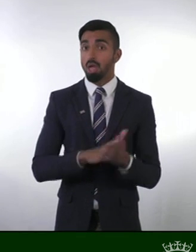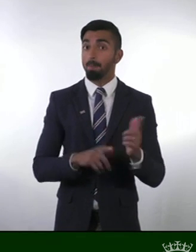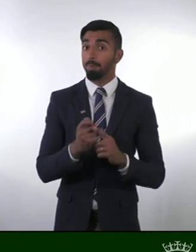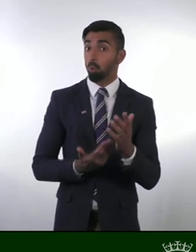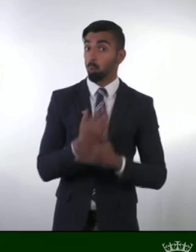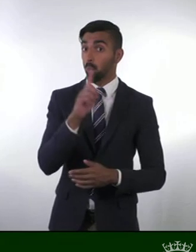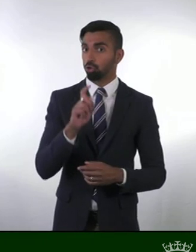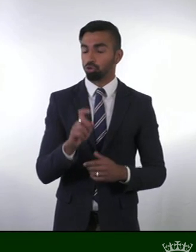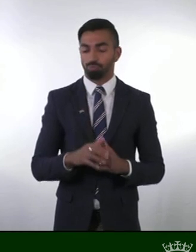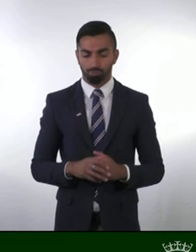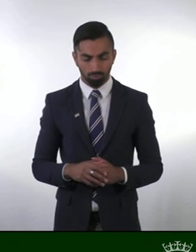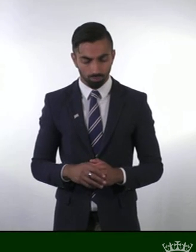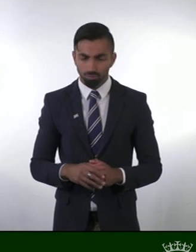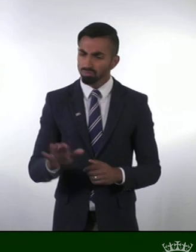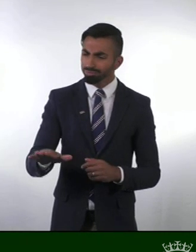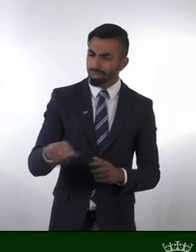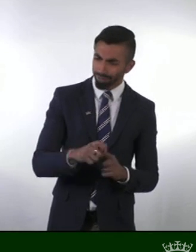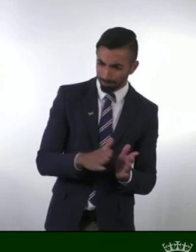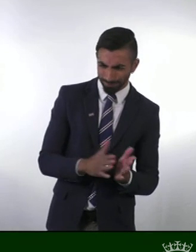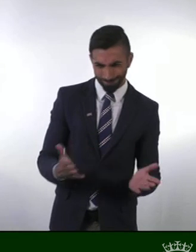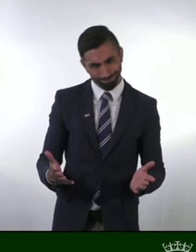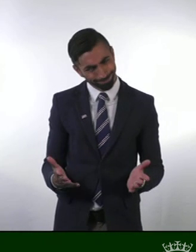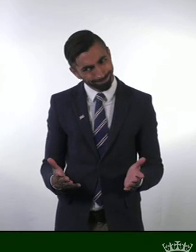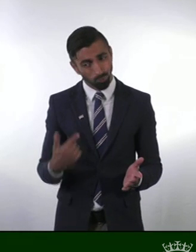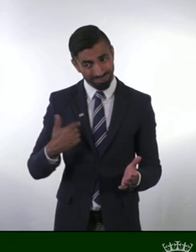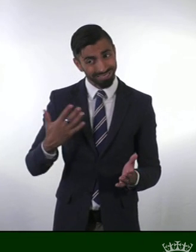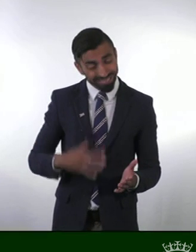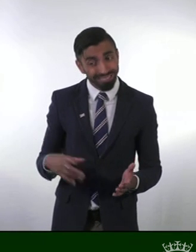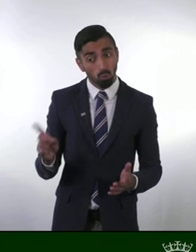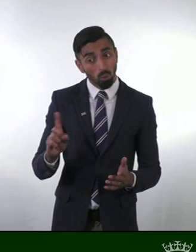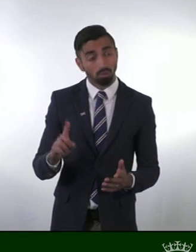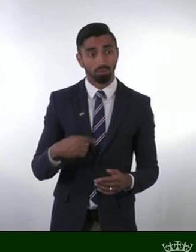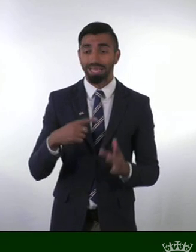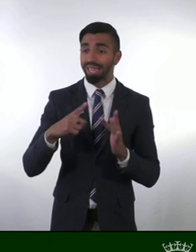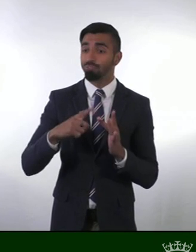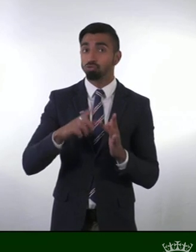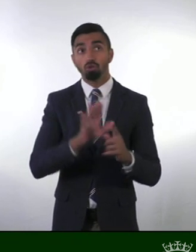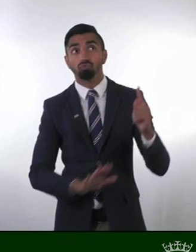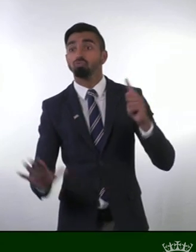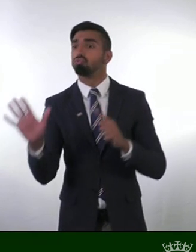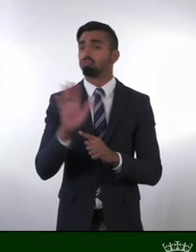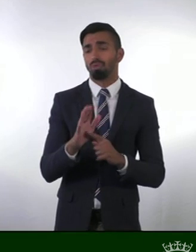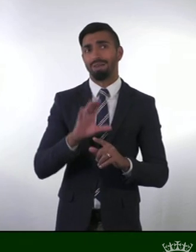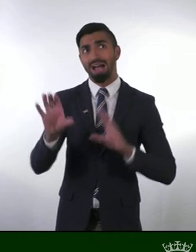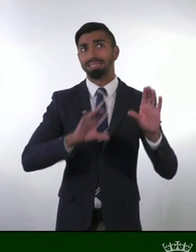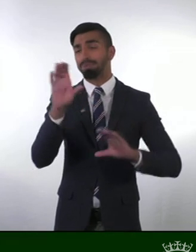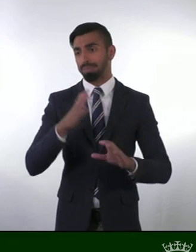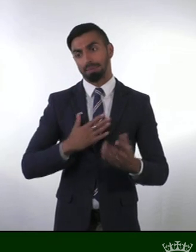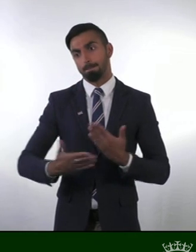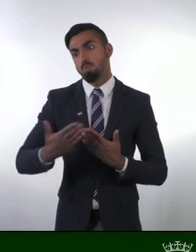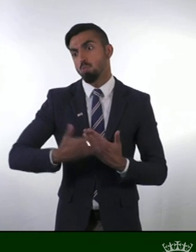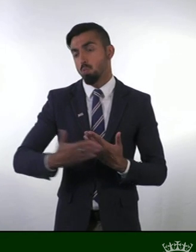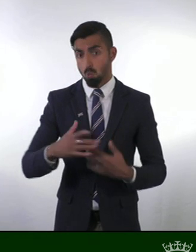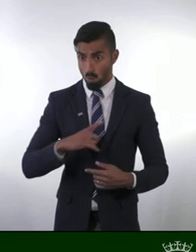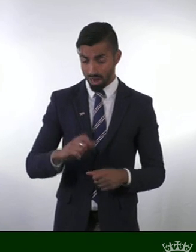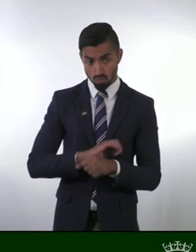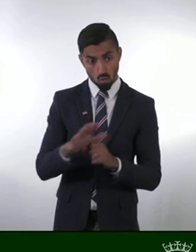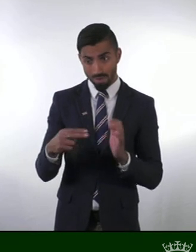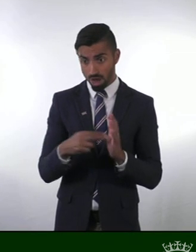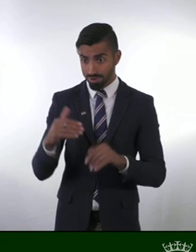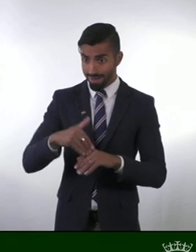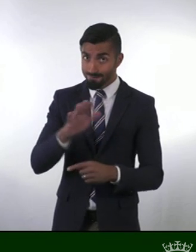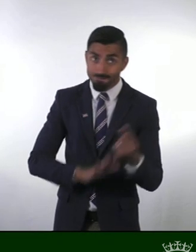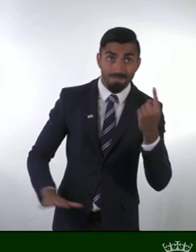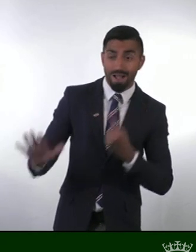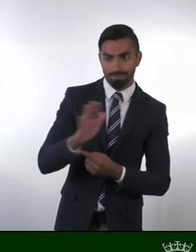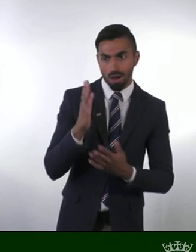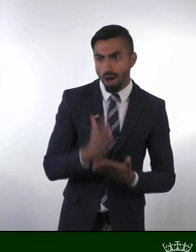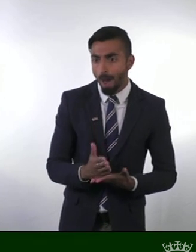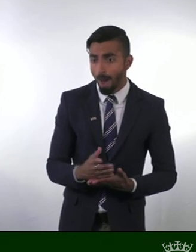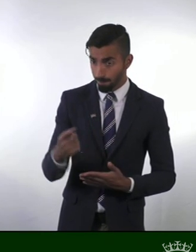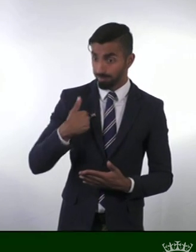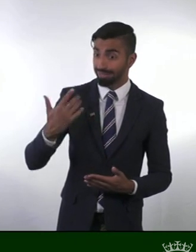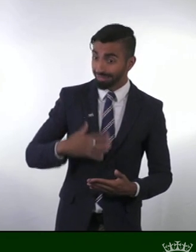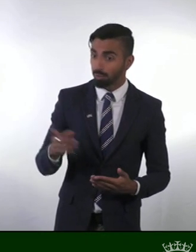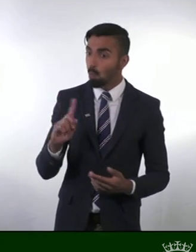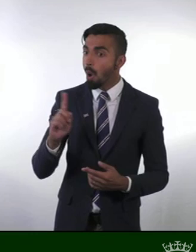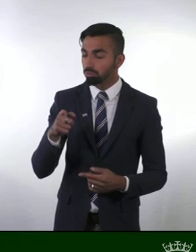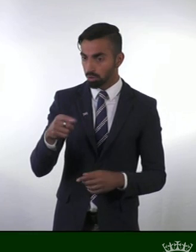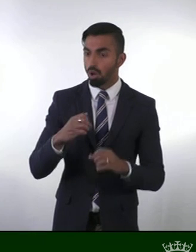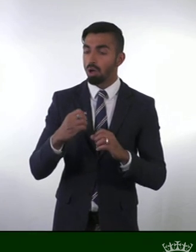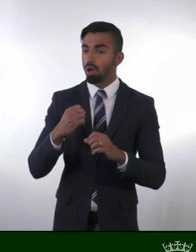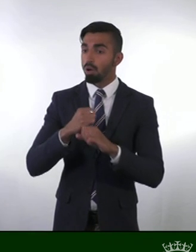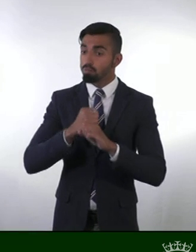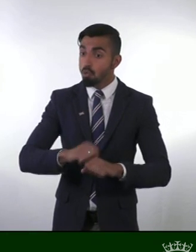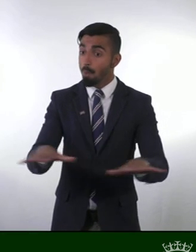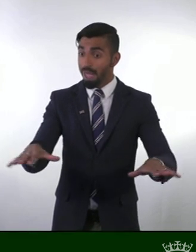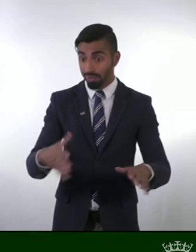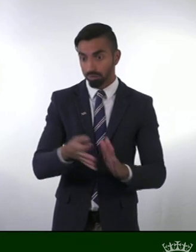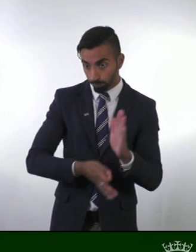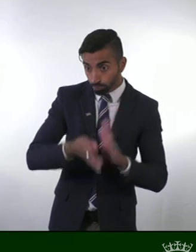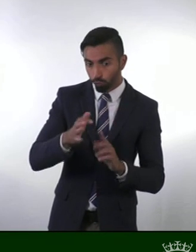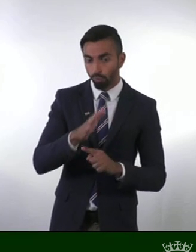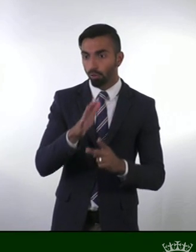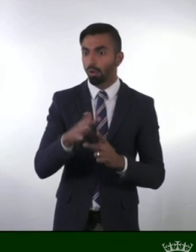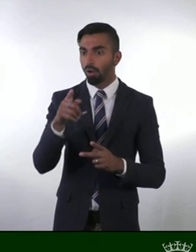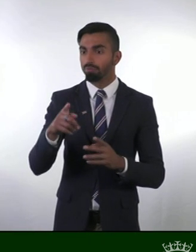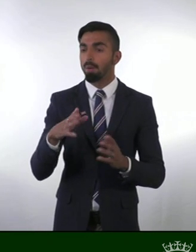I urge the Prime Minister to respond with a major package of infrastructure investment to create jobs and level up the whole country, including turbo-charging the roll-out of gigabit broadband, upgrading the Manchester to Sheffield line and finally building the full Mottram bypass.